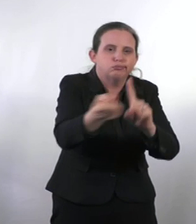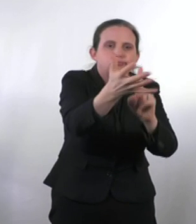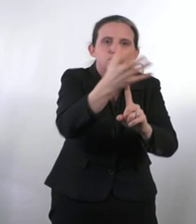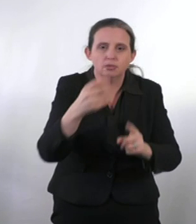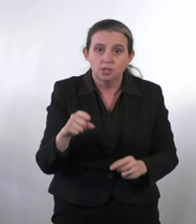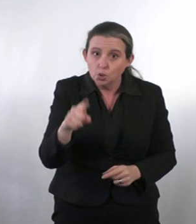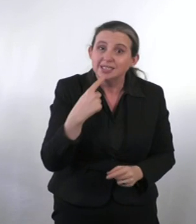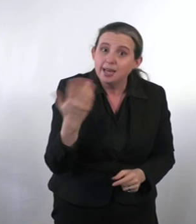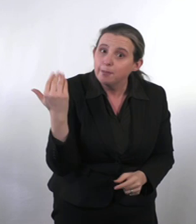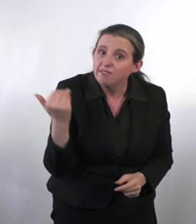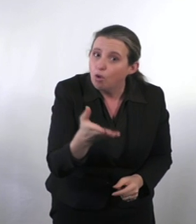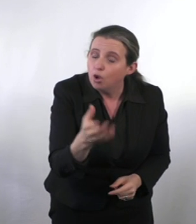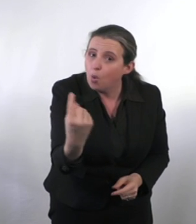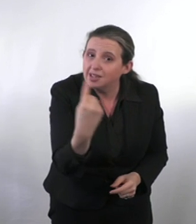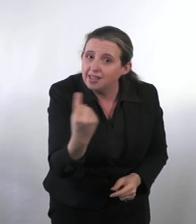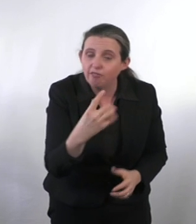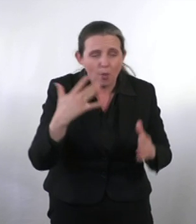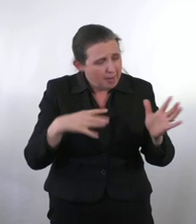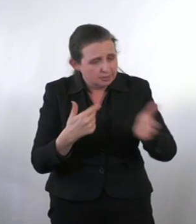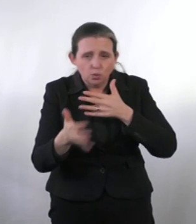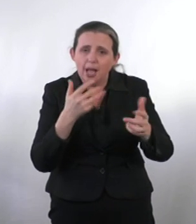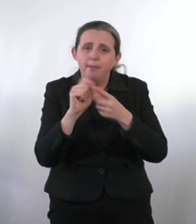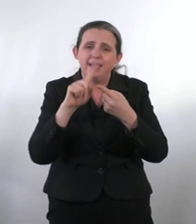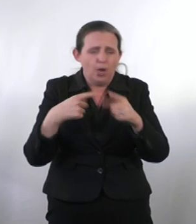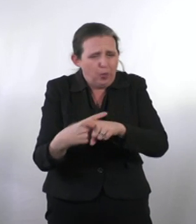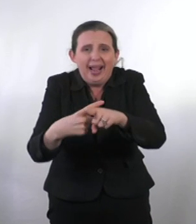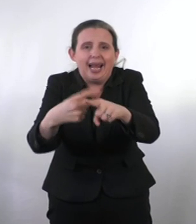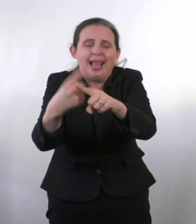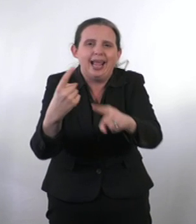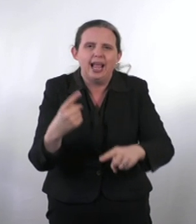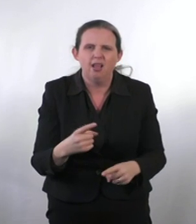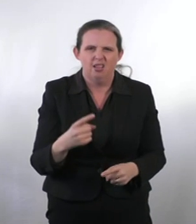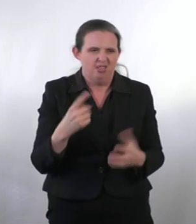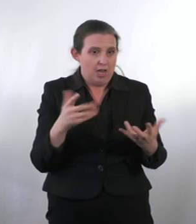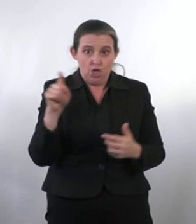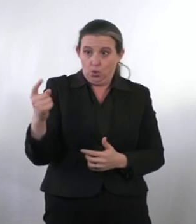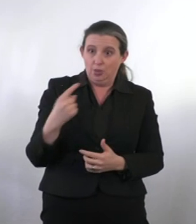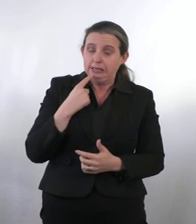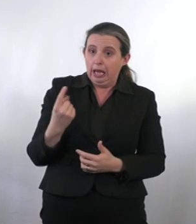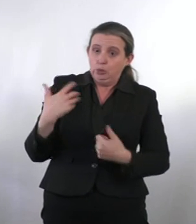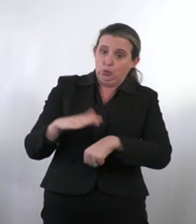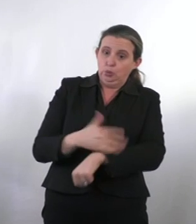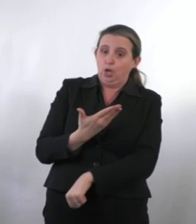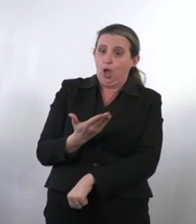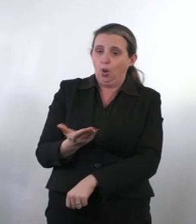That is what he said at the beginning of the pandemic. Then he complained that we moved too slow.